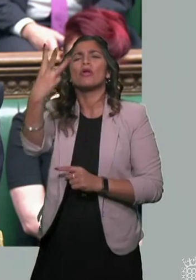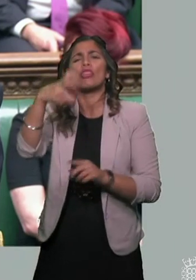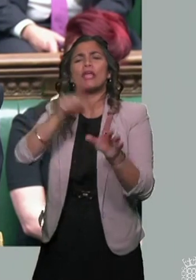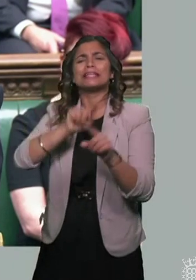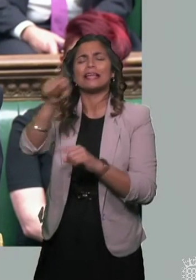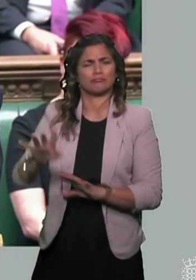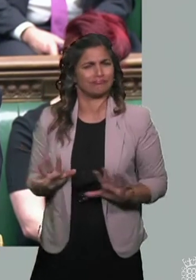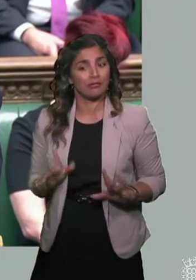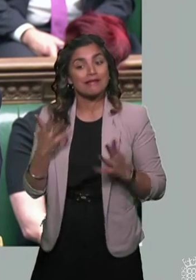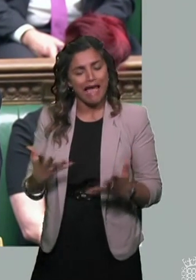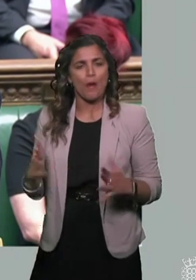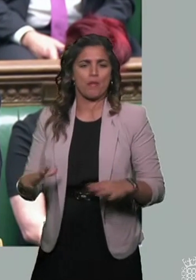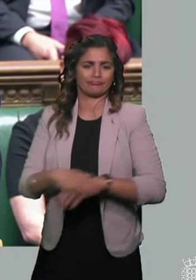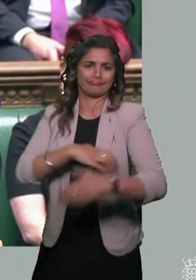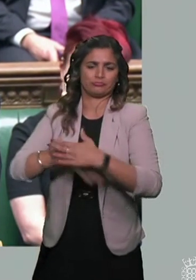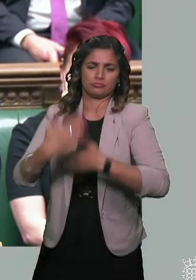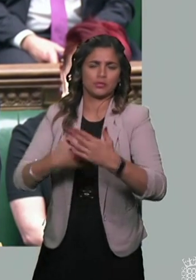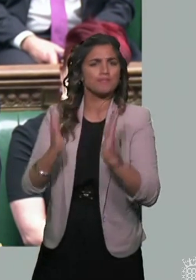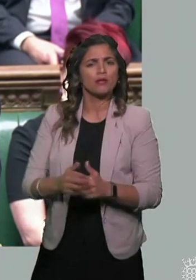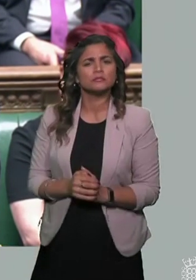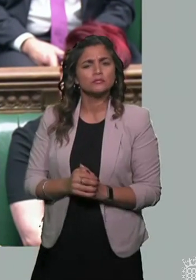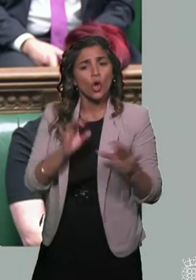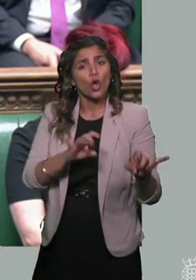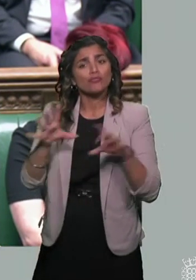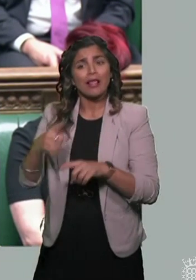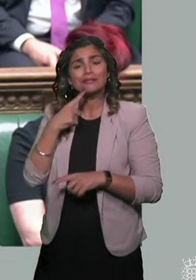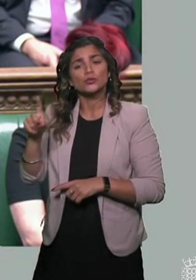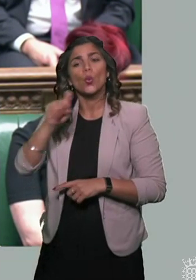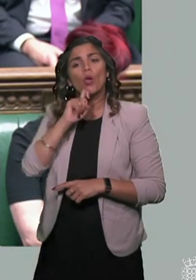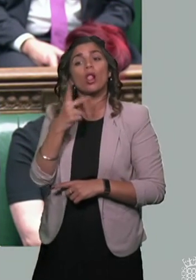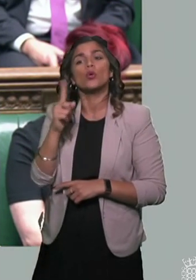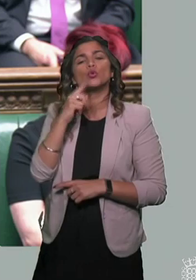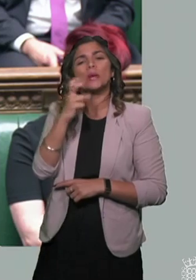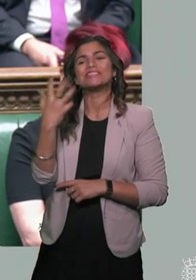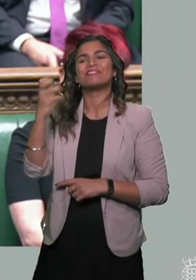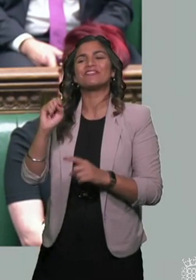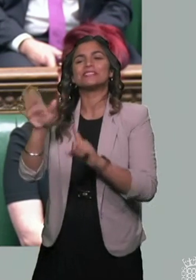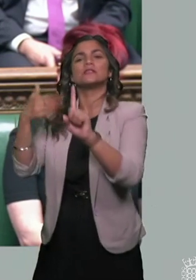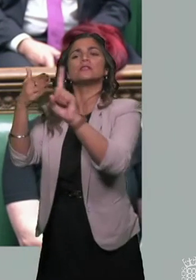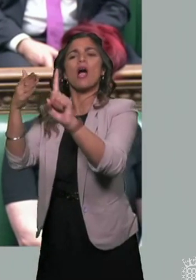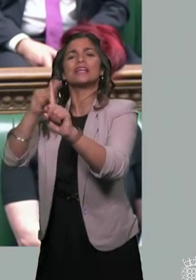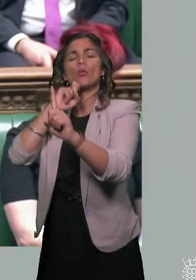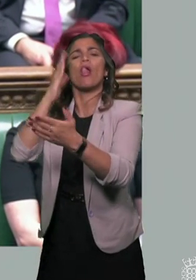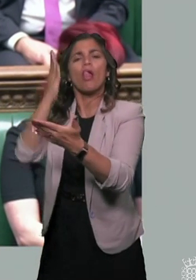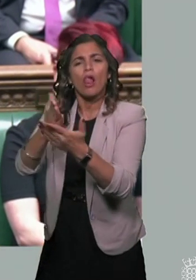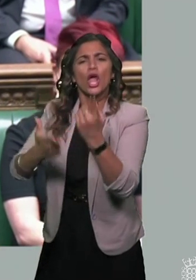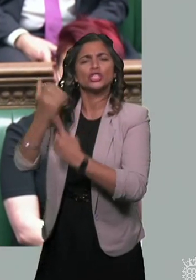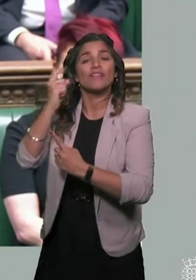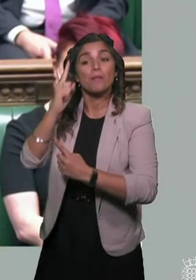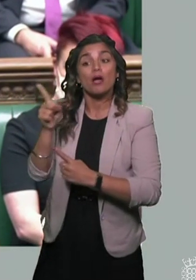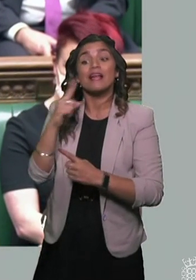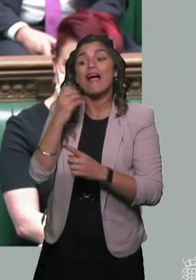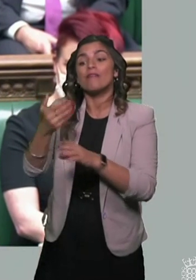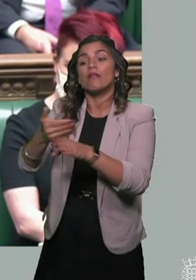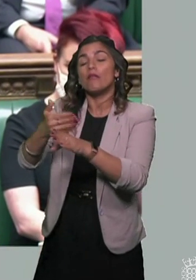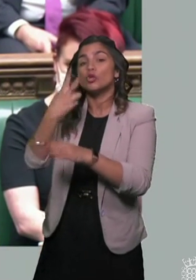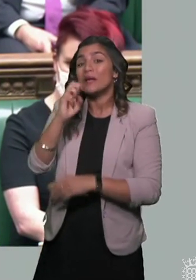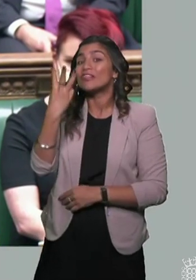Australia recently announced a 2050 net zero target, but its 2030 target would head the world towards approximately 4° of global warming.